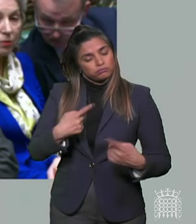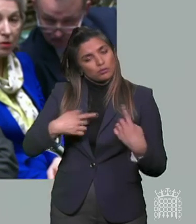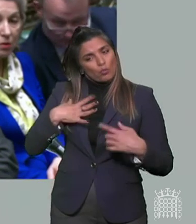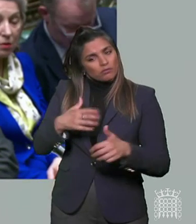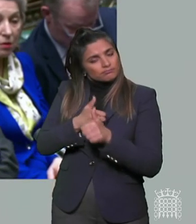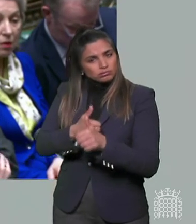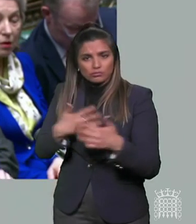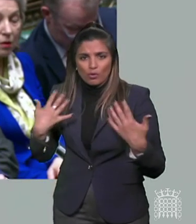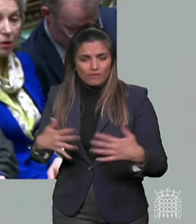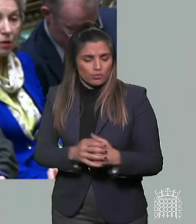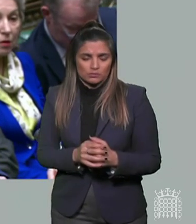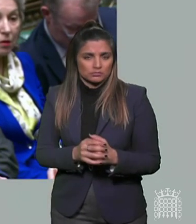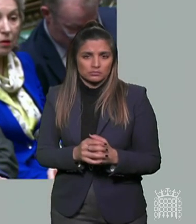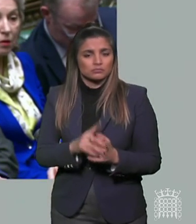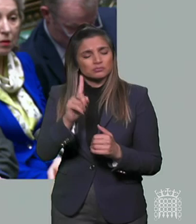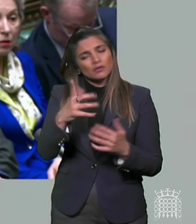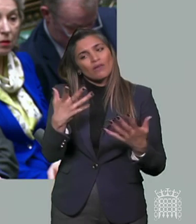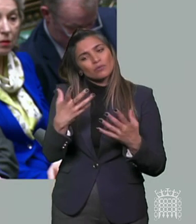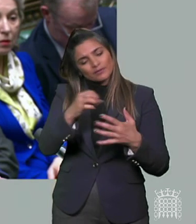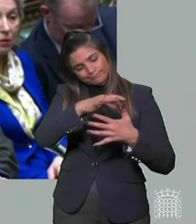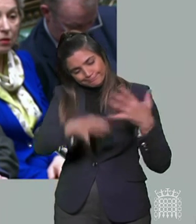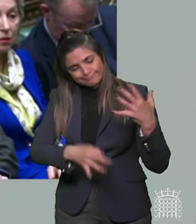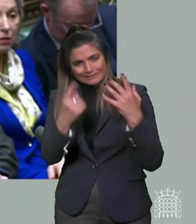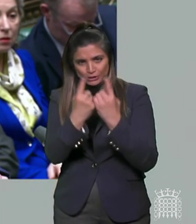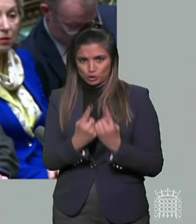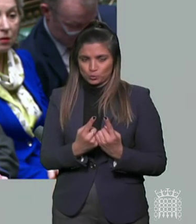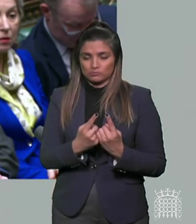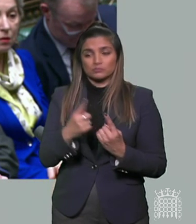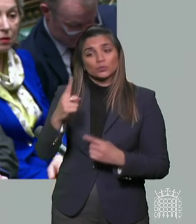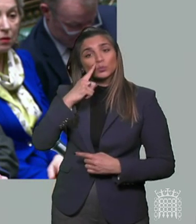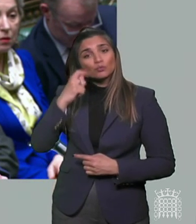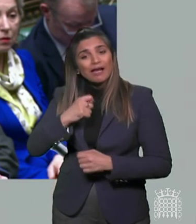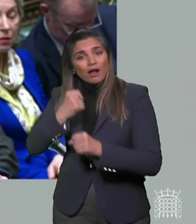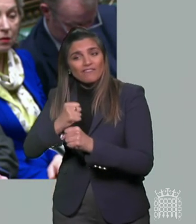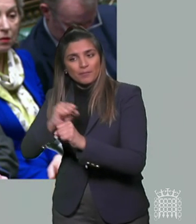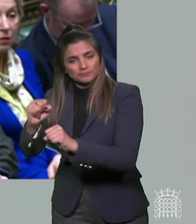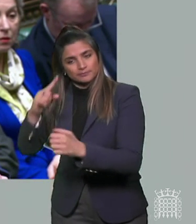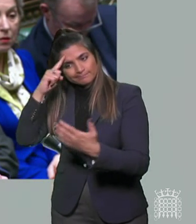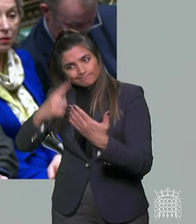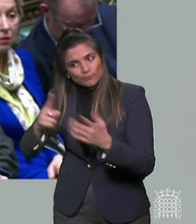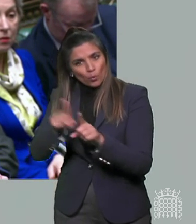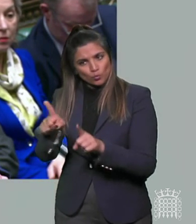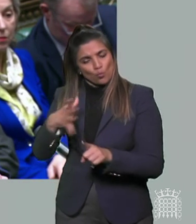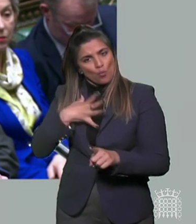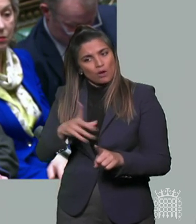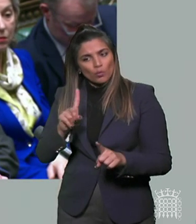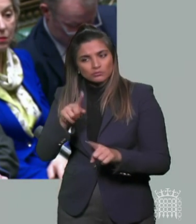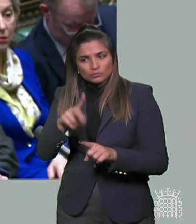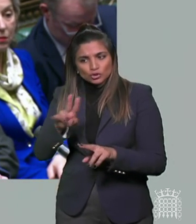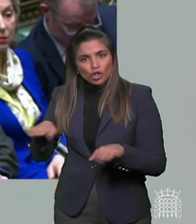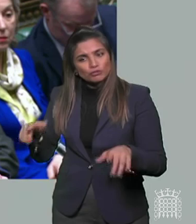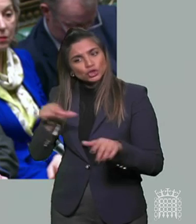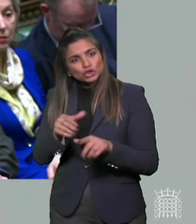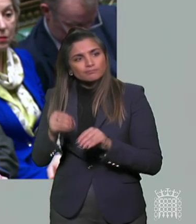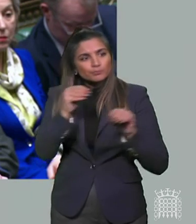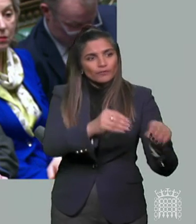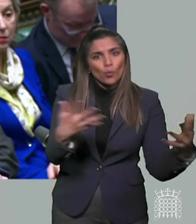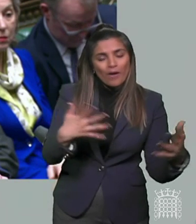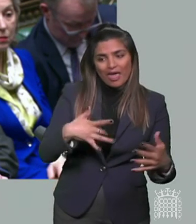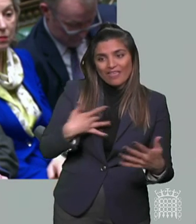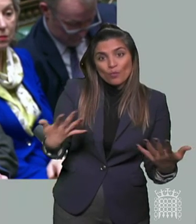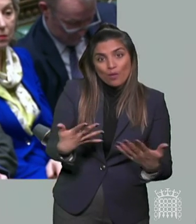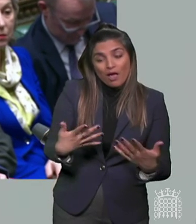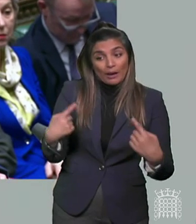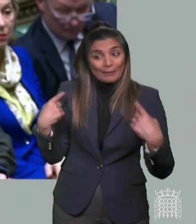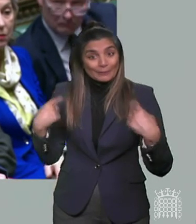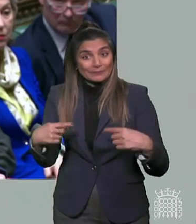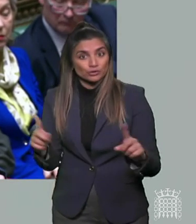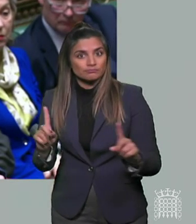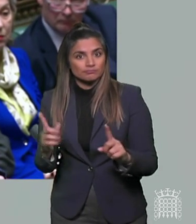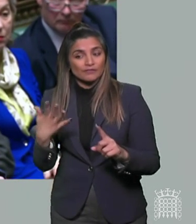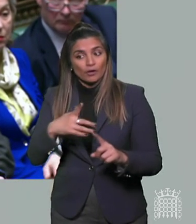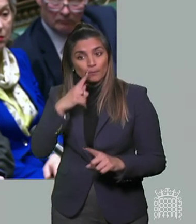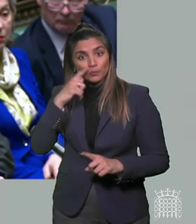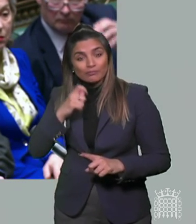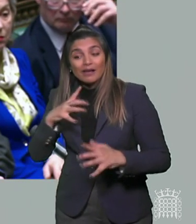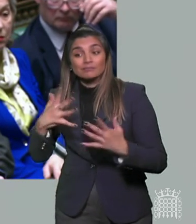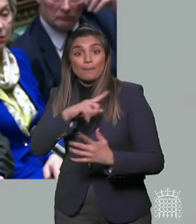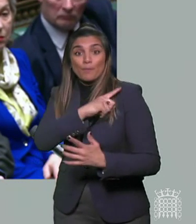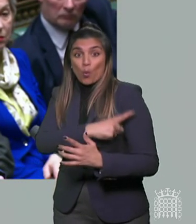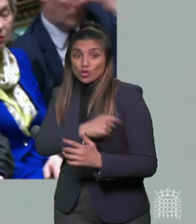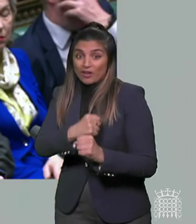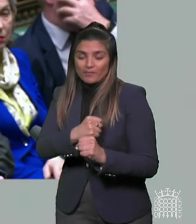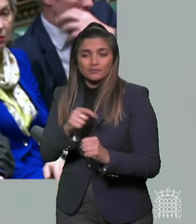Of course, there are a range of issues in this case, including the wishes of the Ukrainian Government on where orphan children should go and should be living, and whether any necessary permissions have been sought from the Ukrainian and/or the Polish Government.